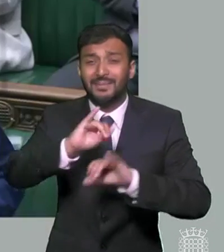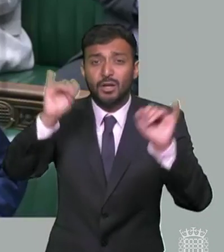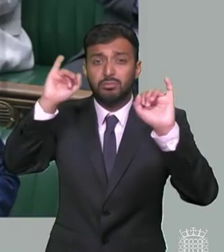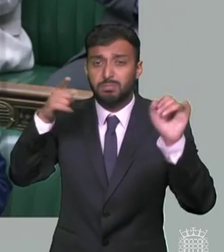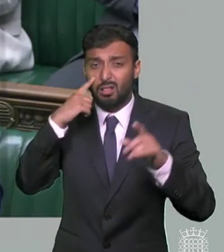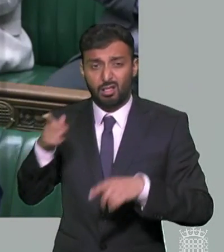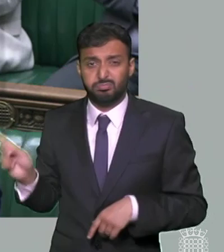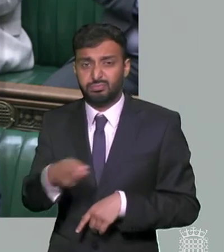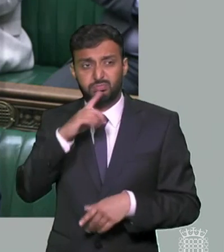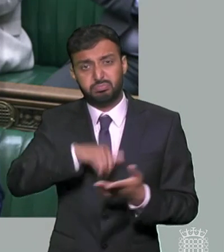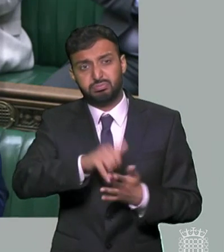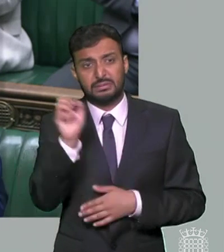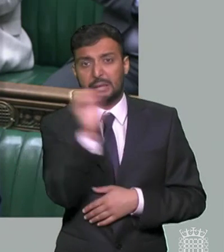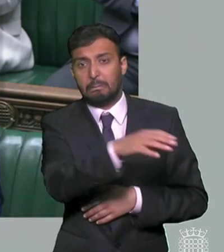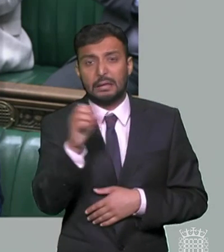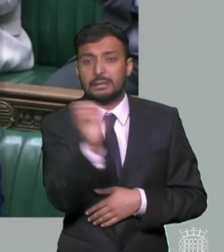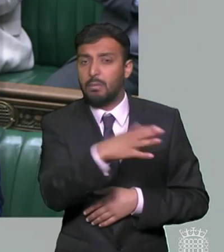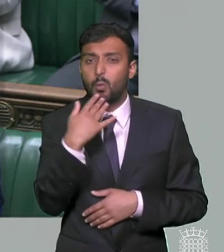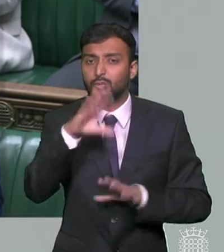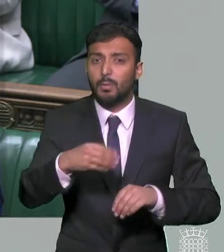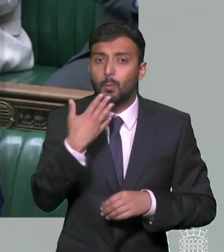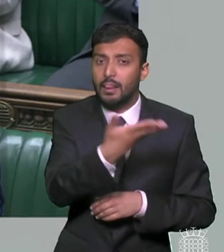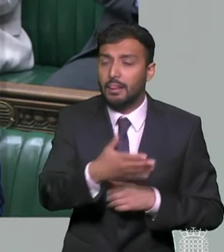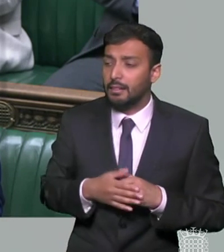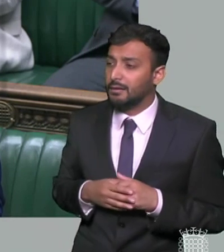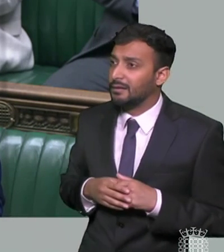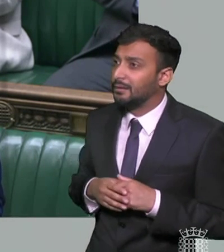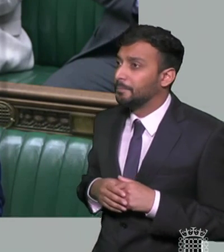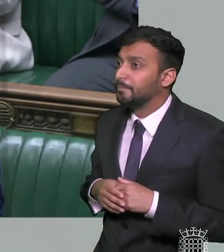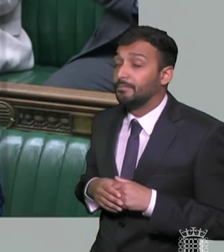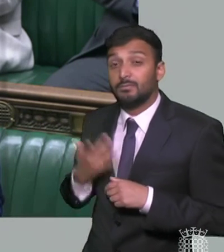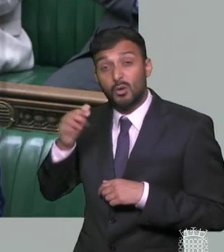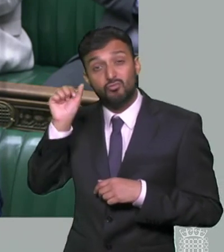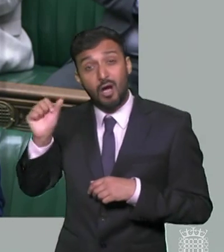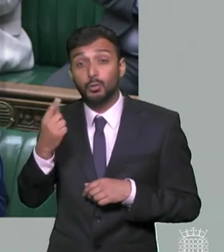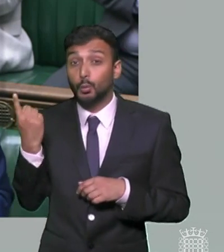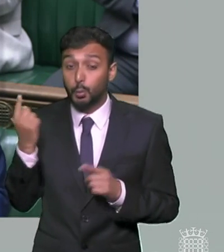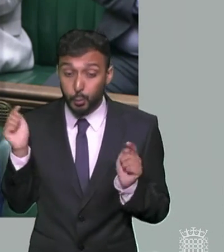The honourable Lady is right in one respect at least: of course, people who come here need to be treated decently and humanely.